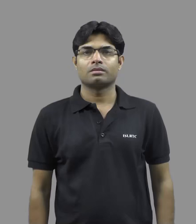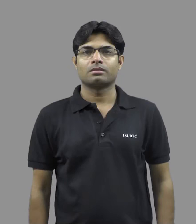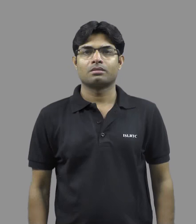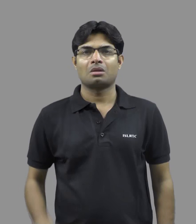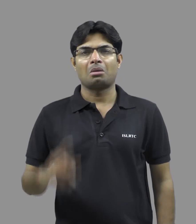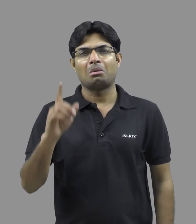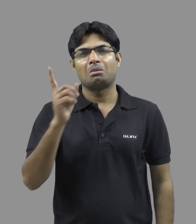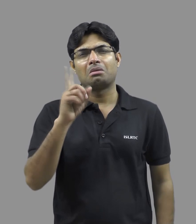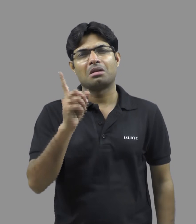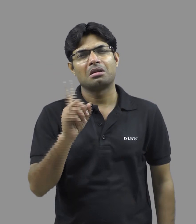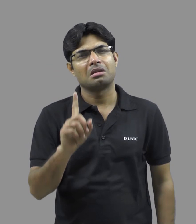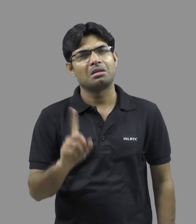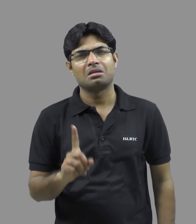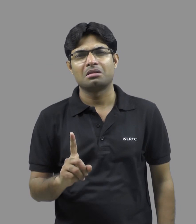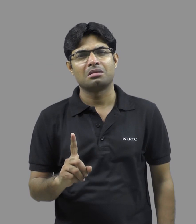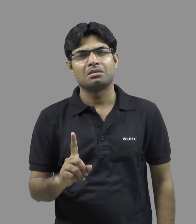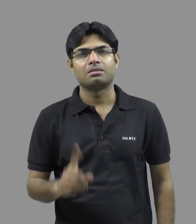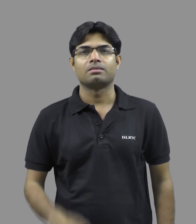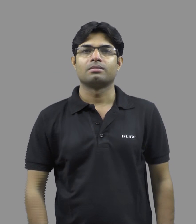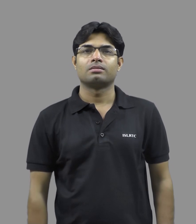Weak